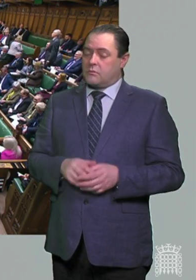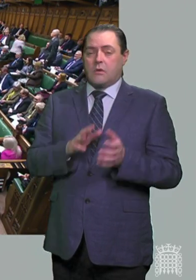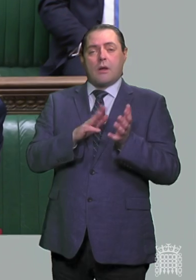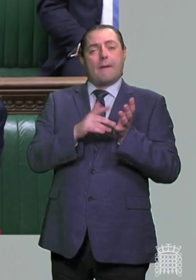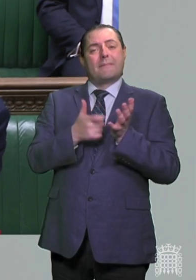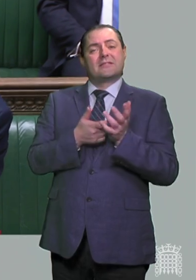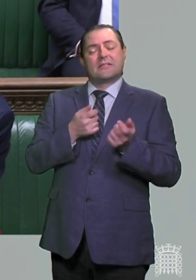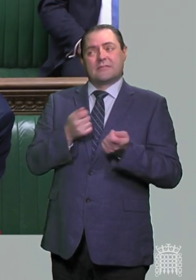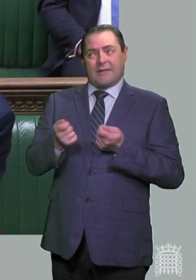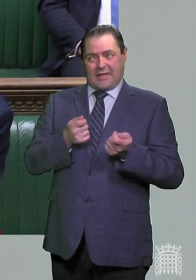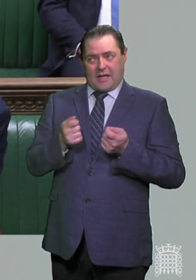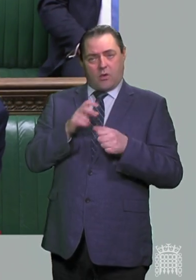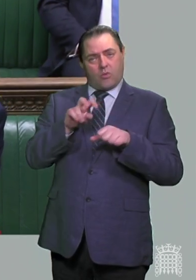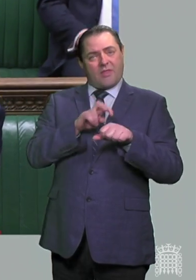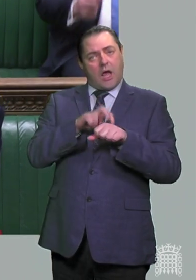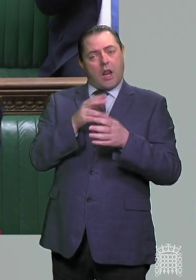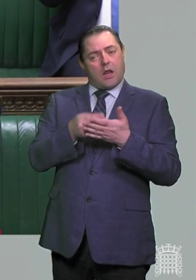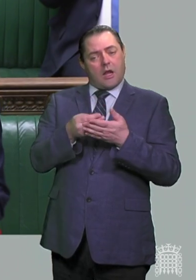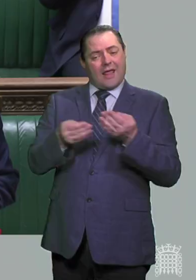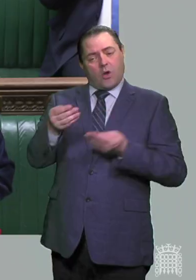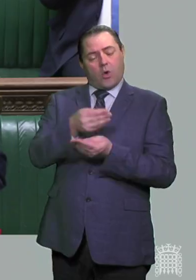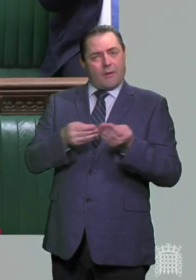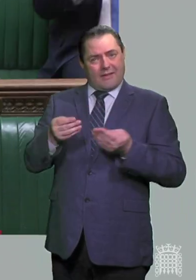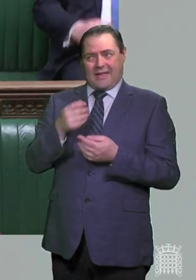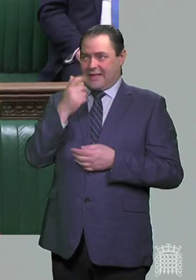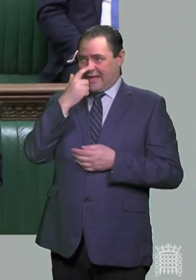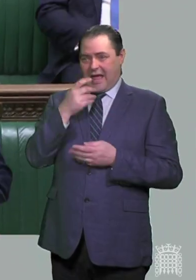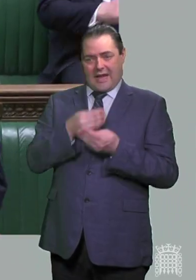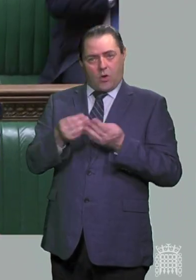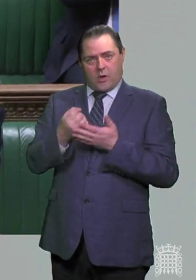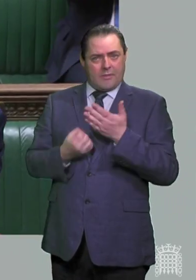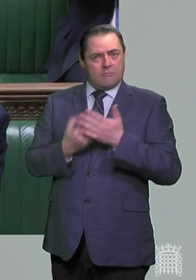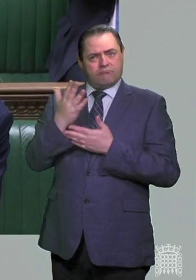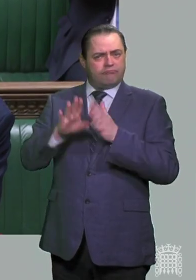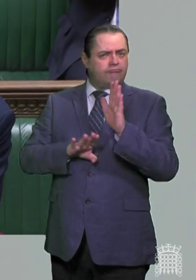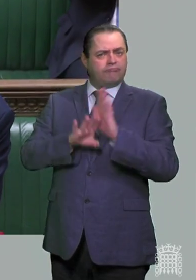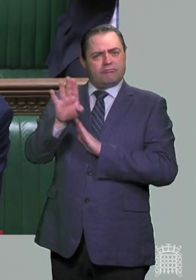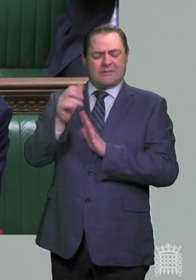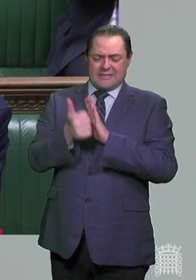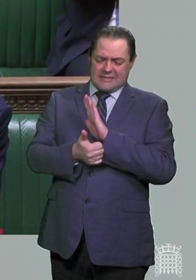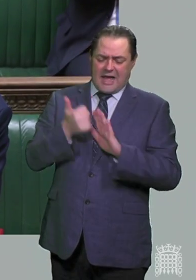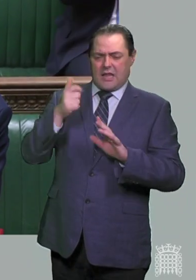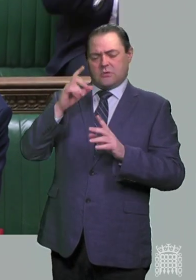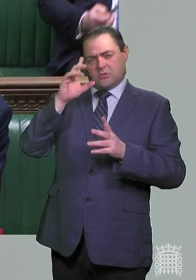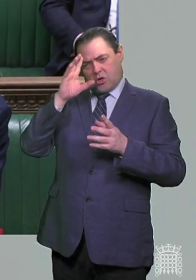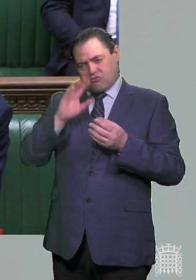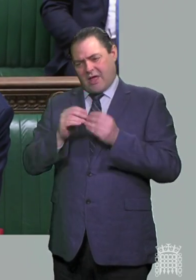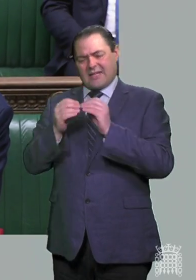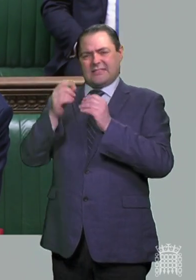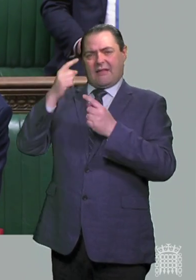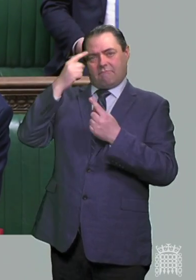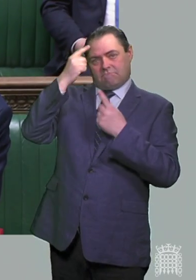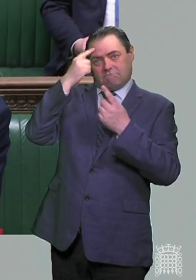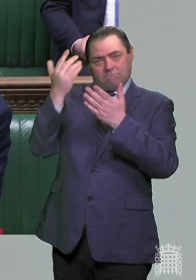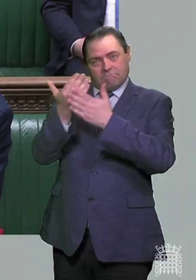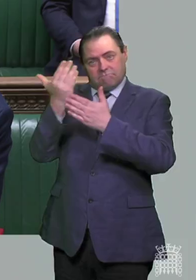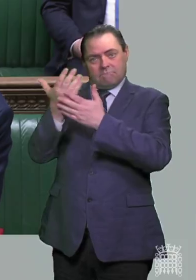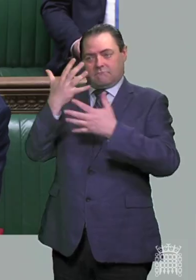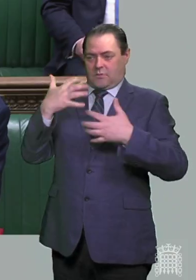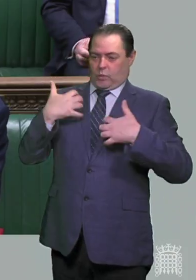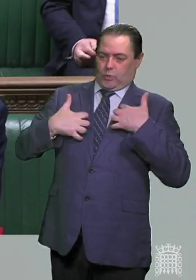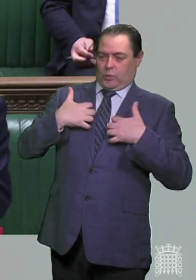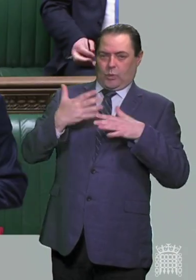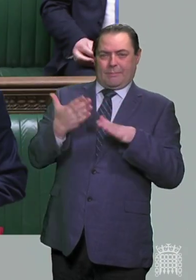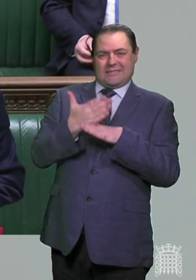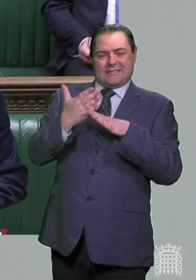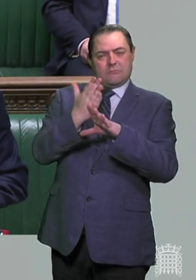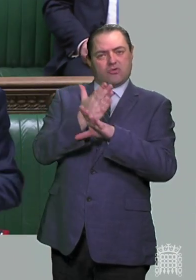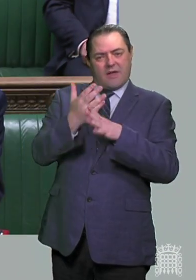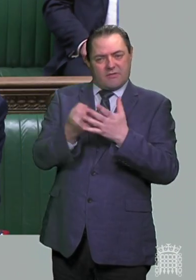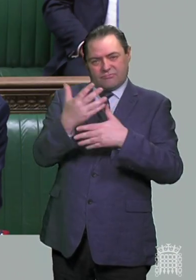The Northern Ireland economy has the ingredients required for economic success: exceptional talent, creativity, innovation and a healthy spirit of private sector entrepreneurship.